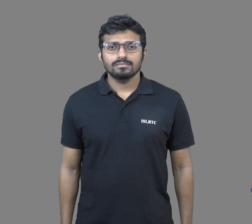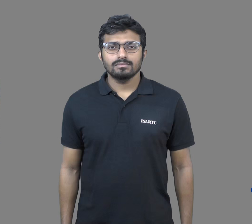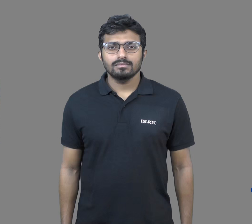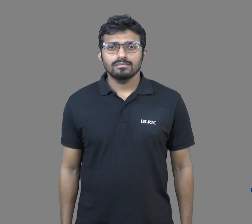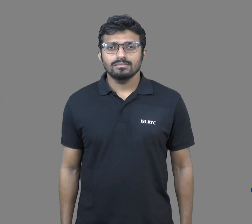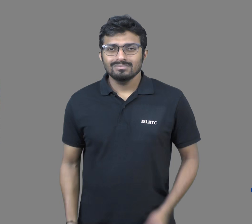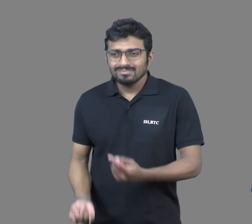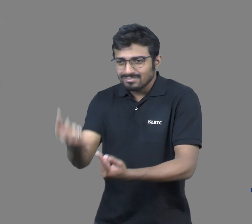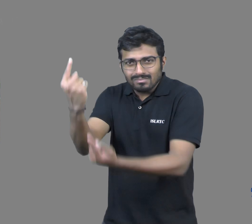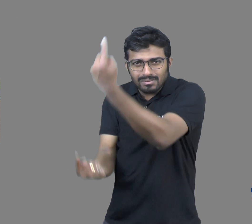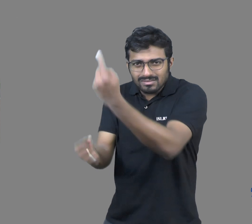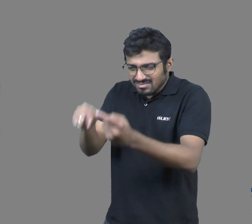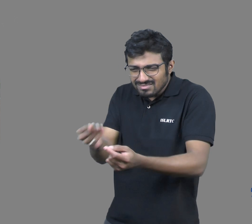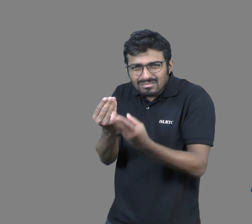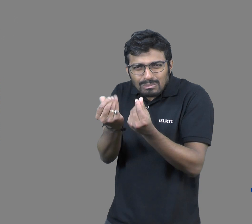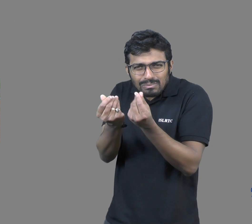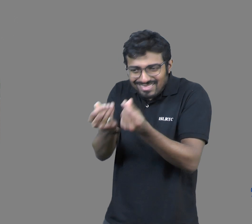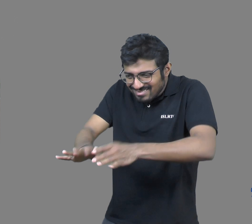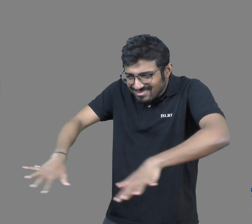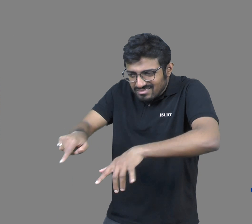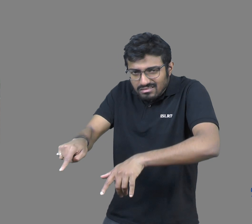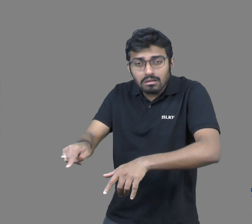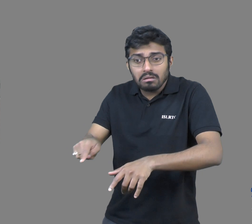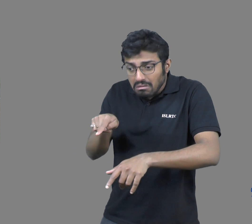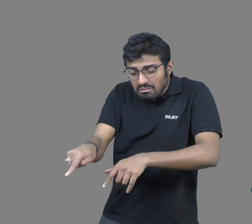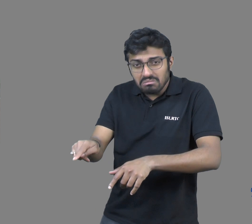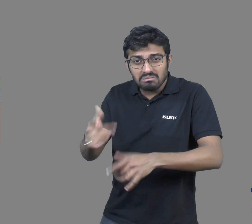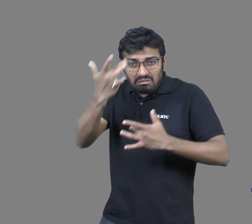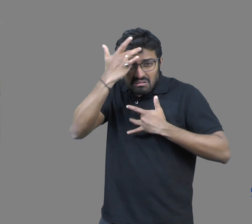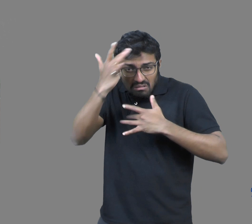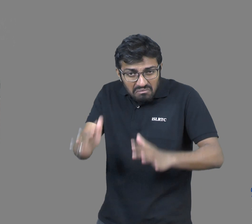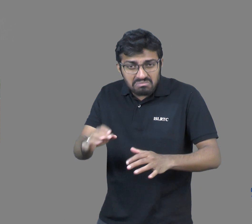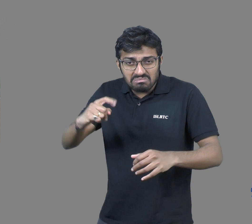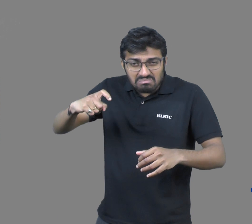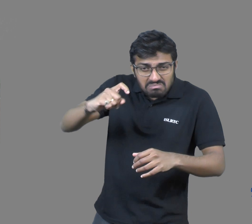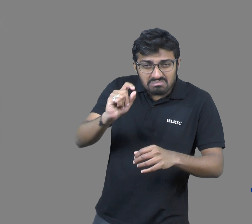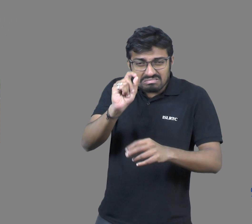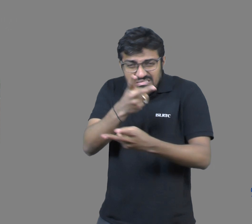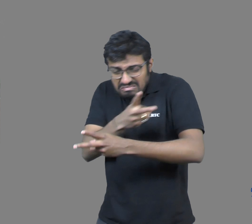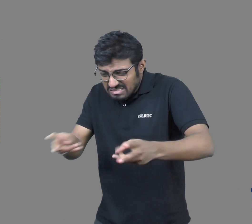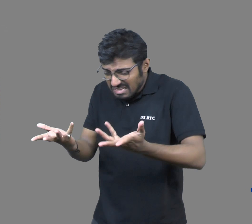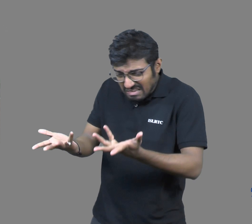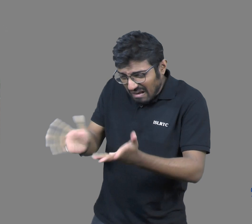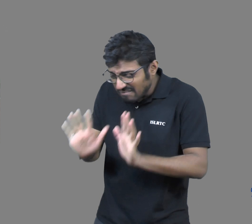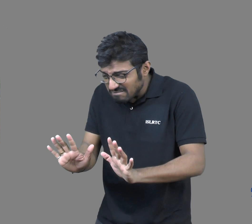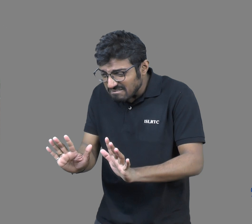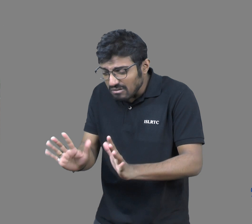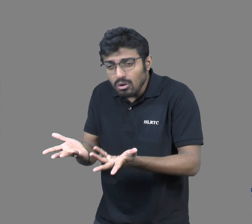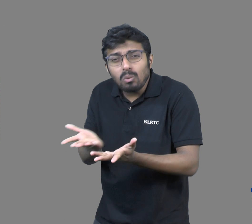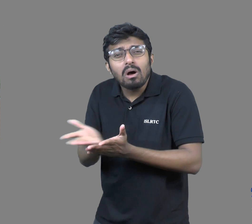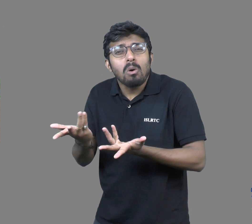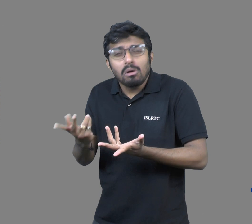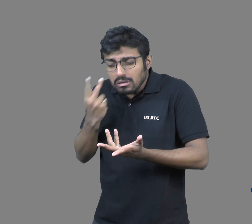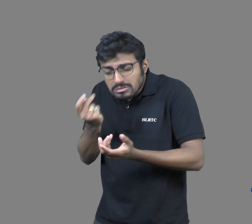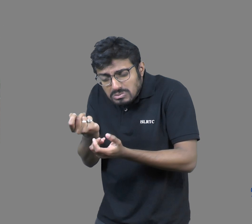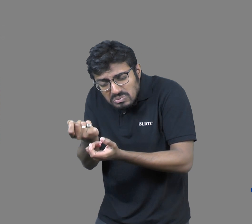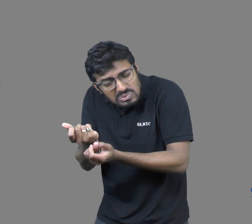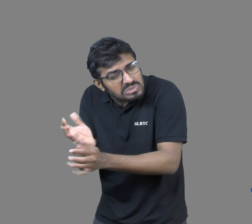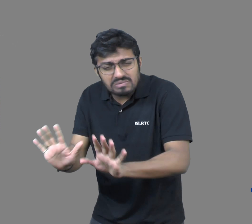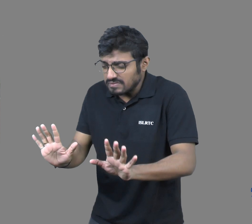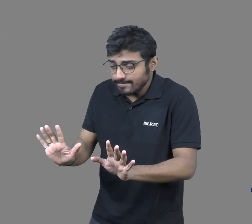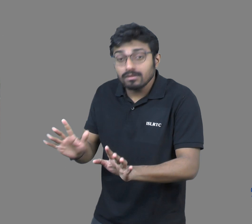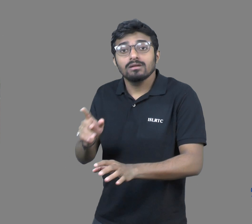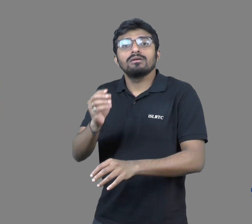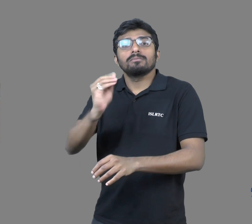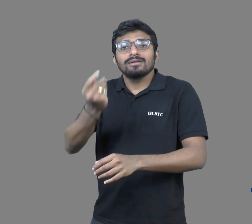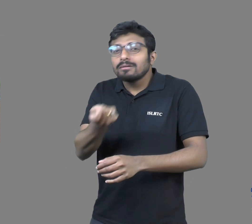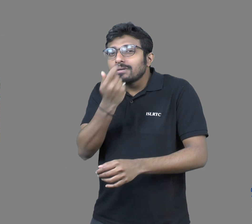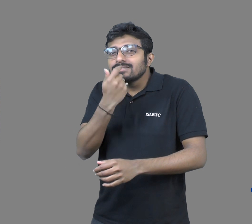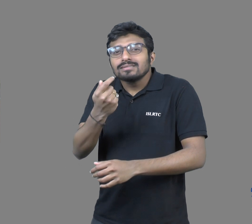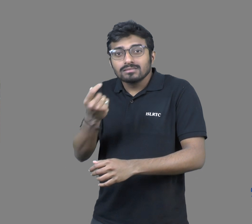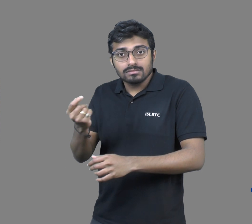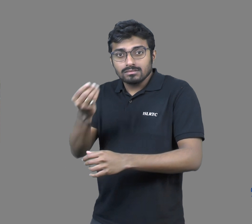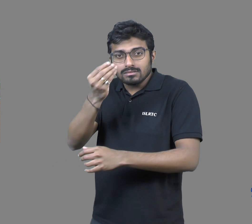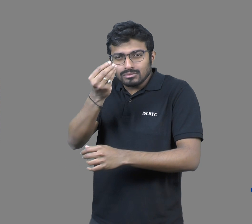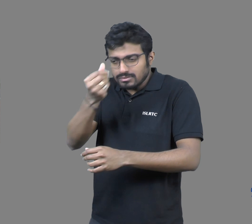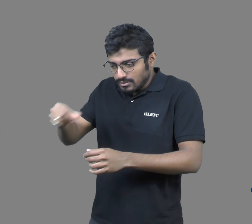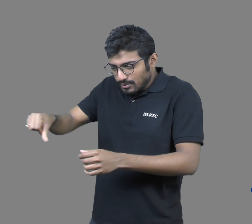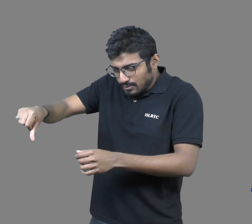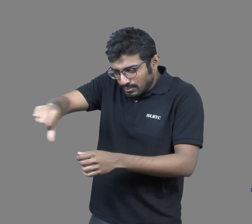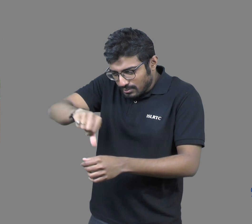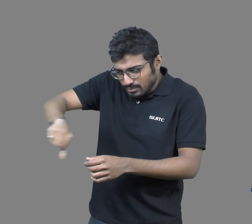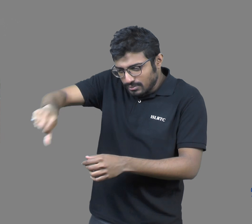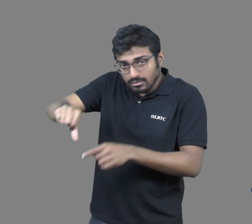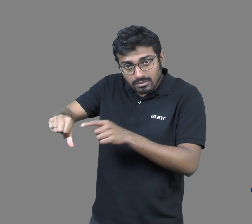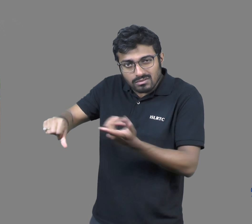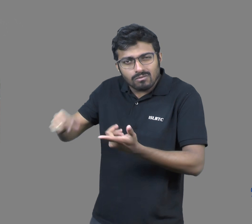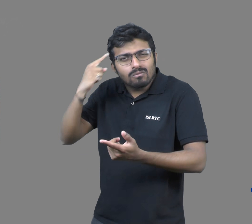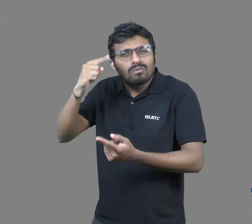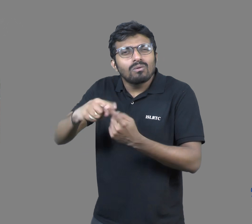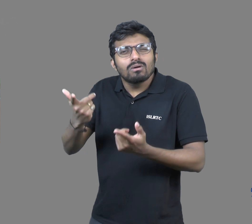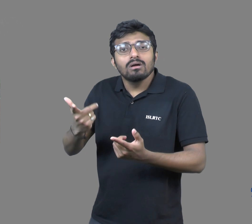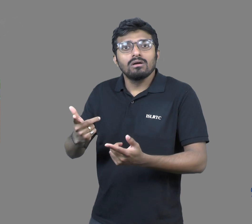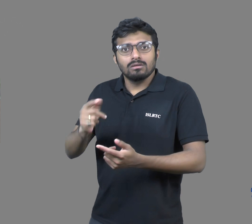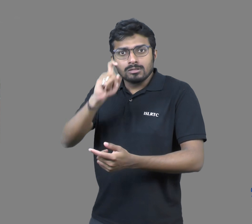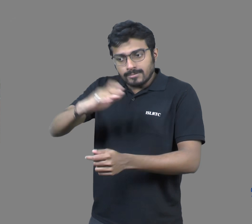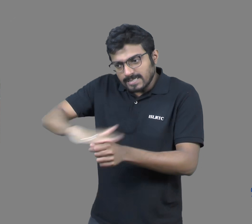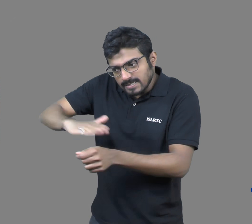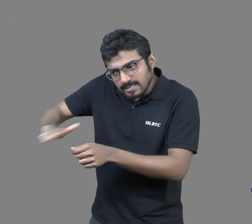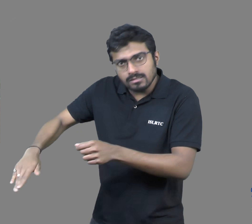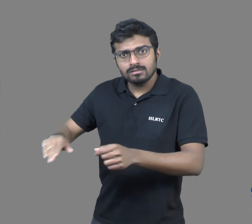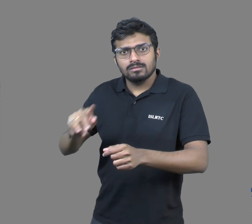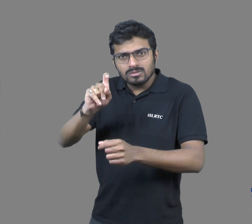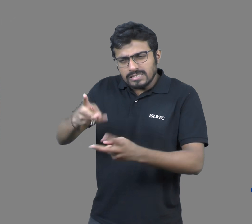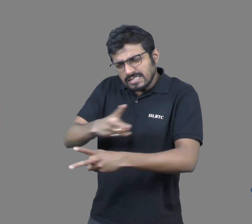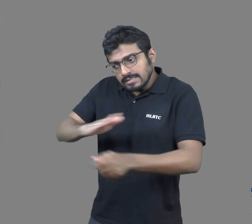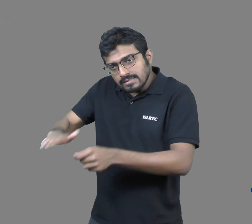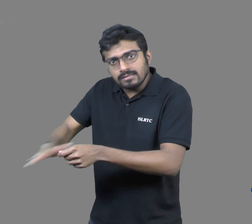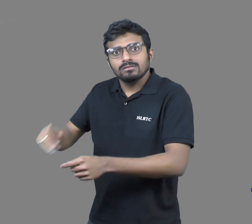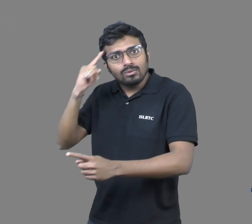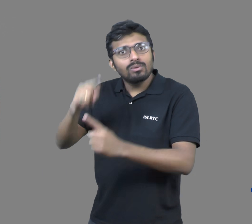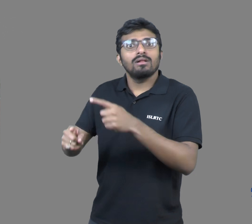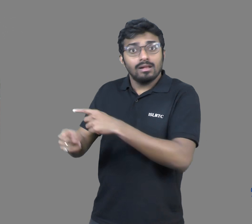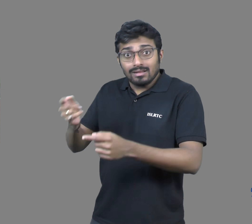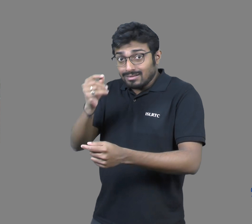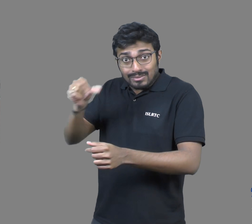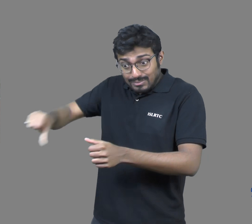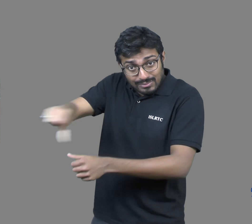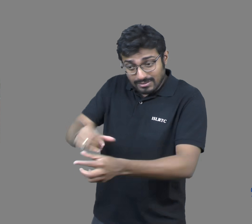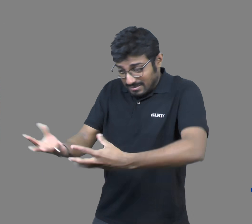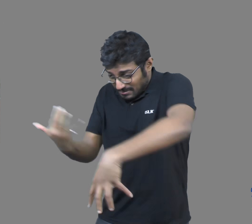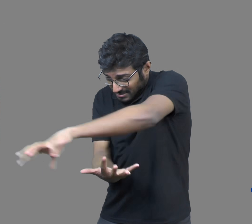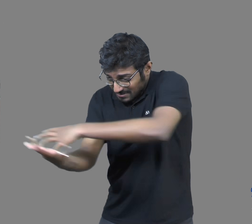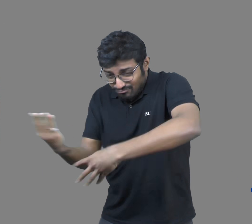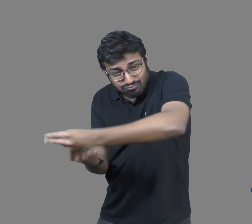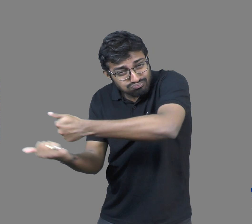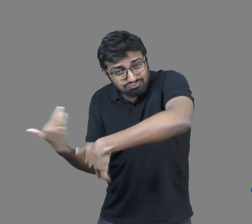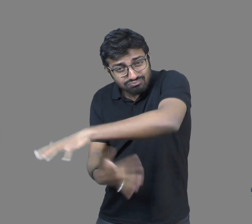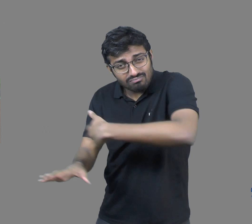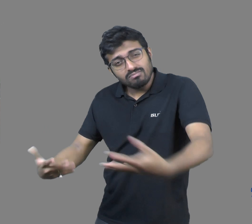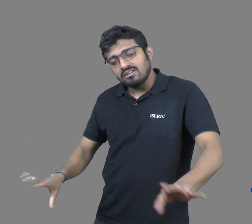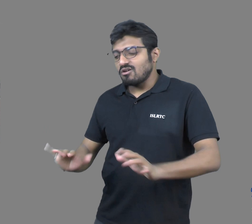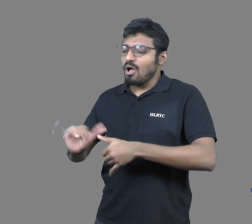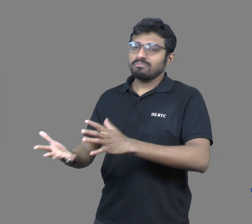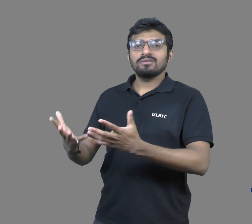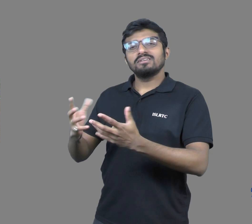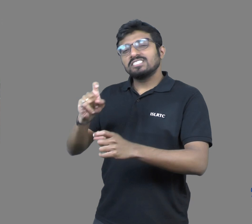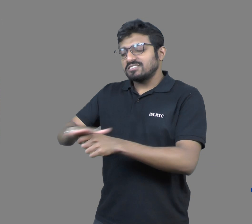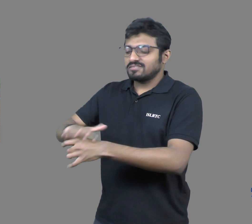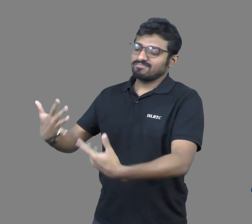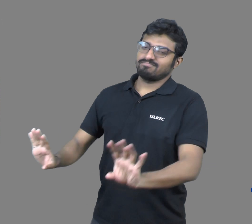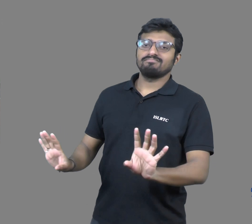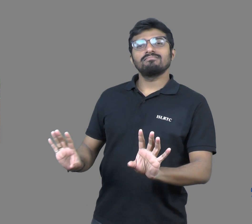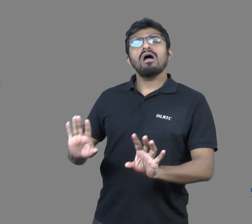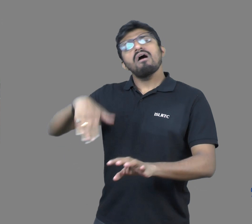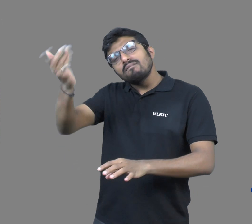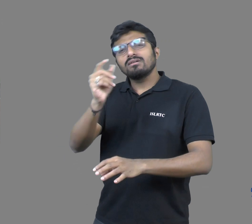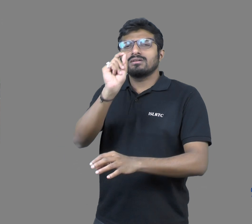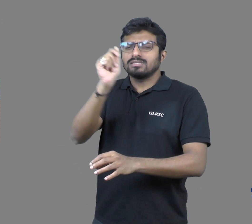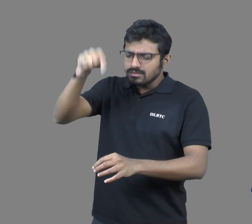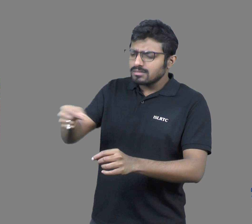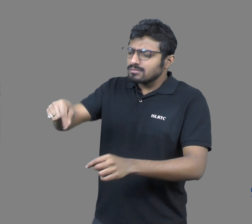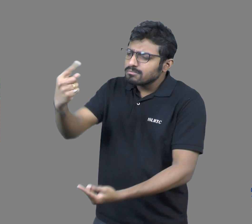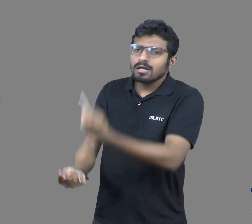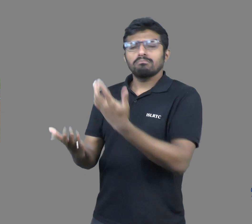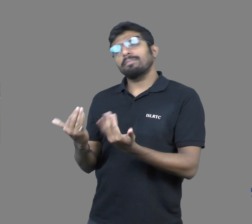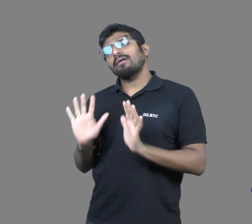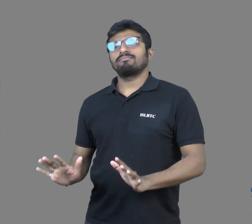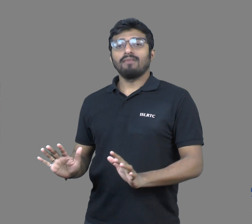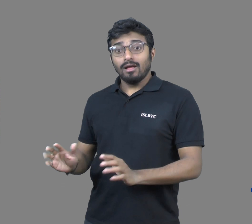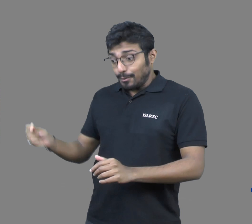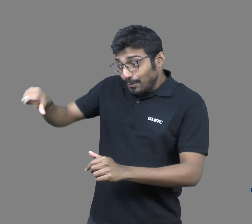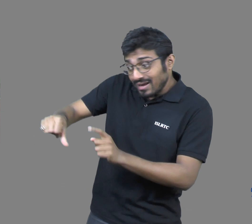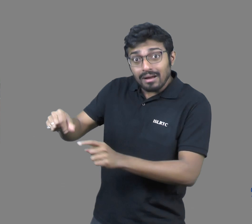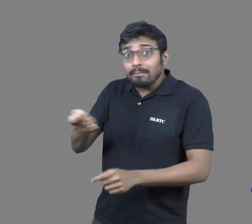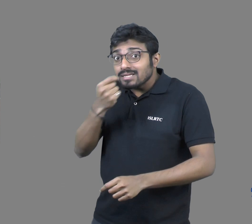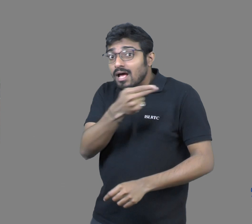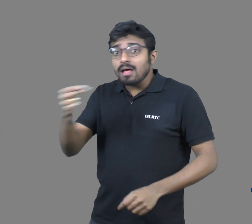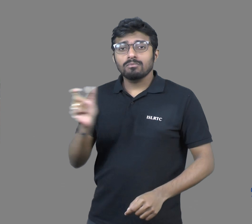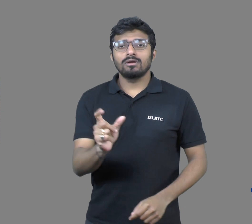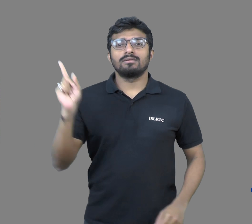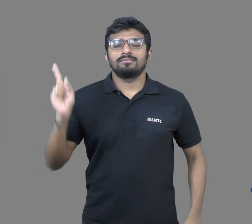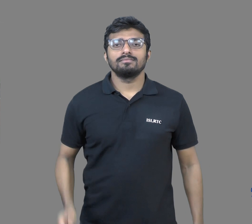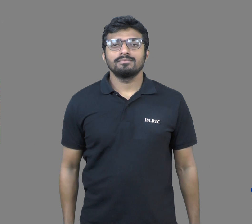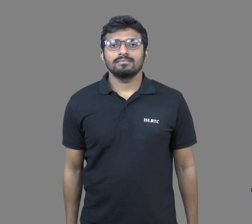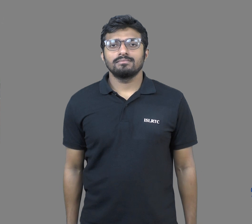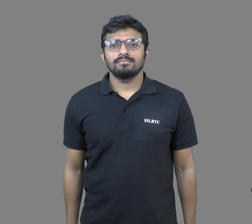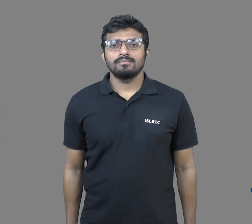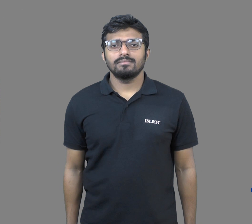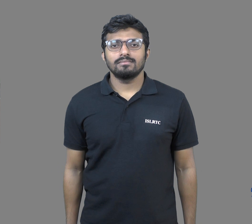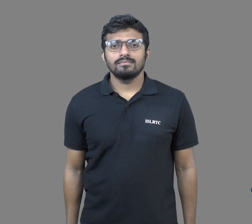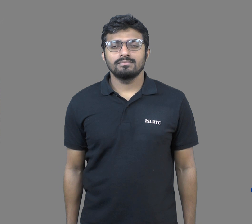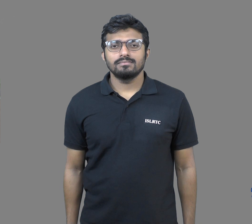Nematicides